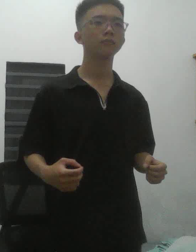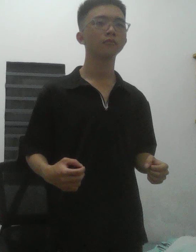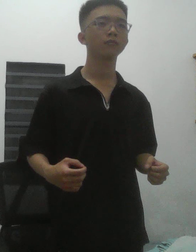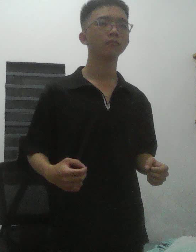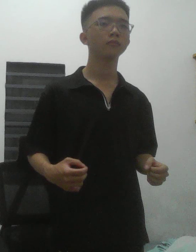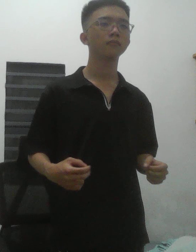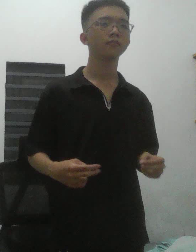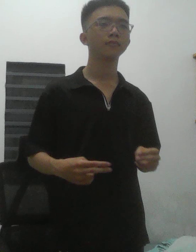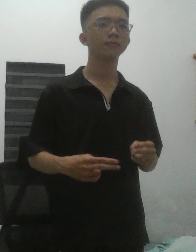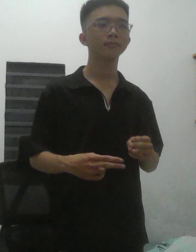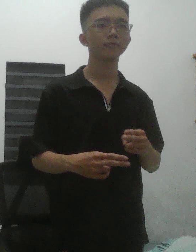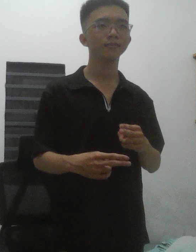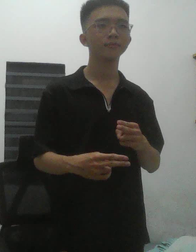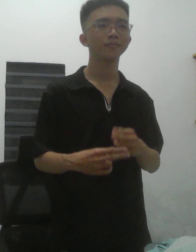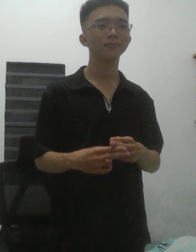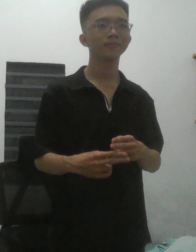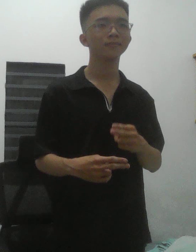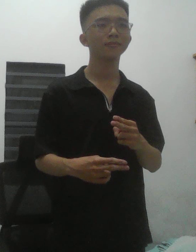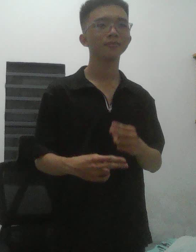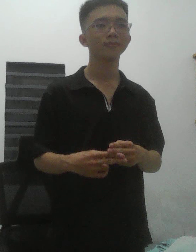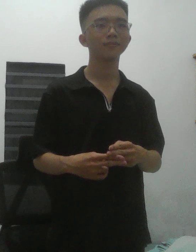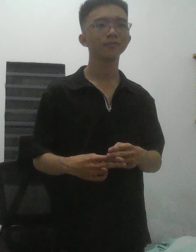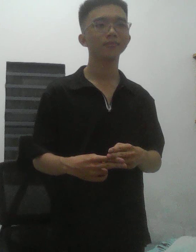ten